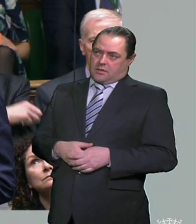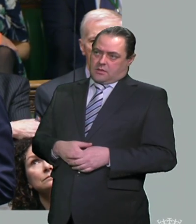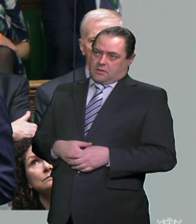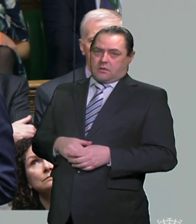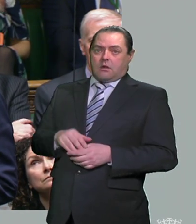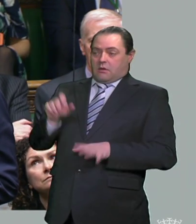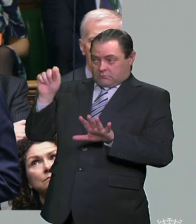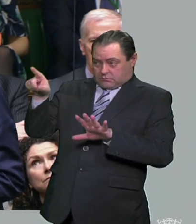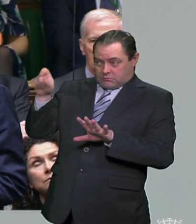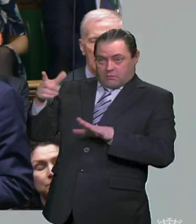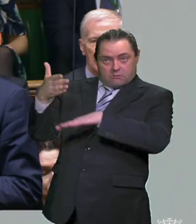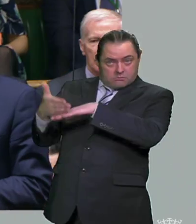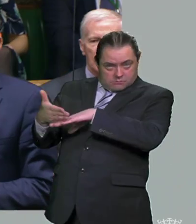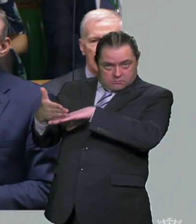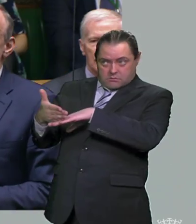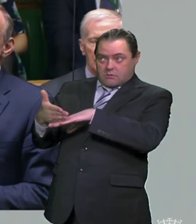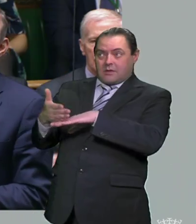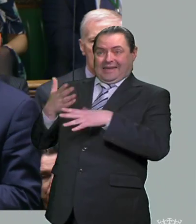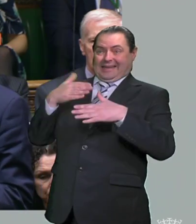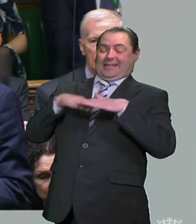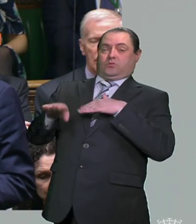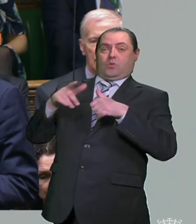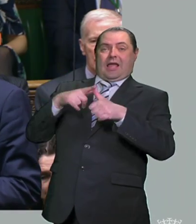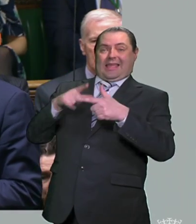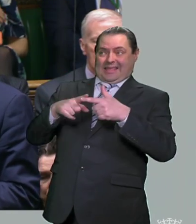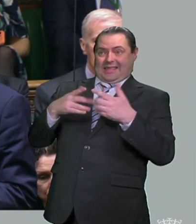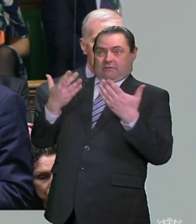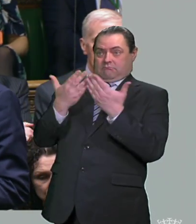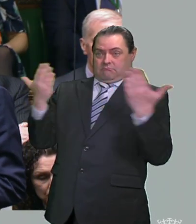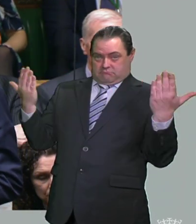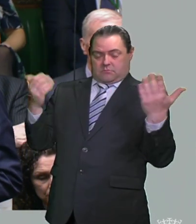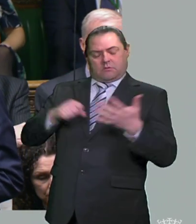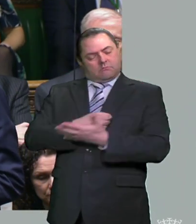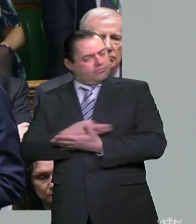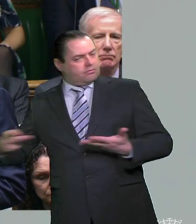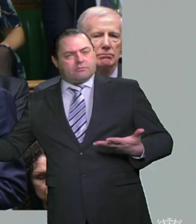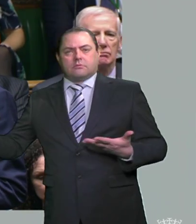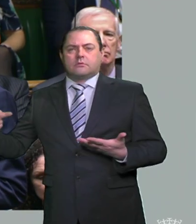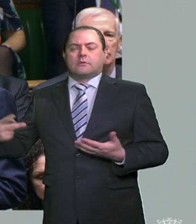She paid for parking and made it to the entrance to A&E, where she collapsed.